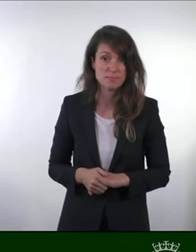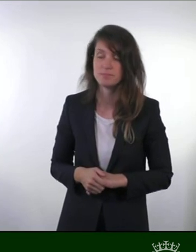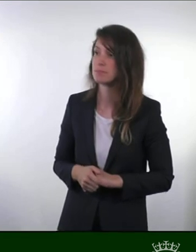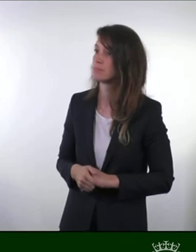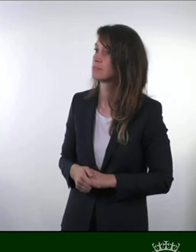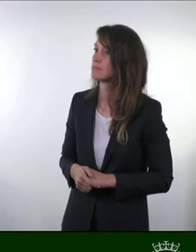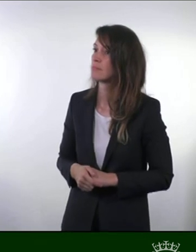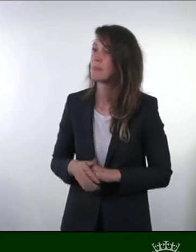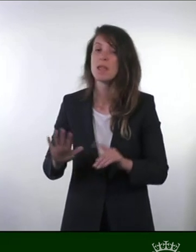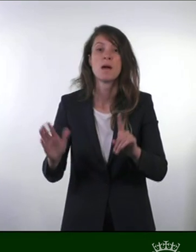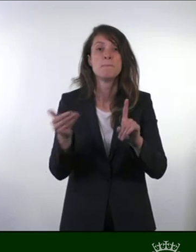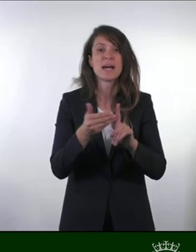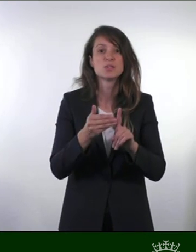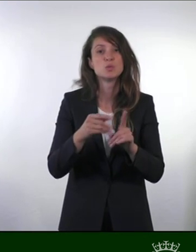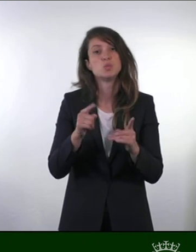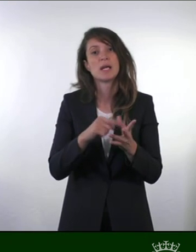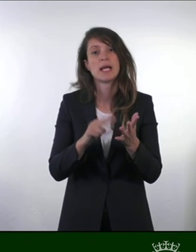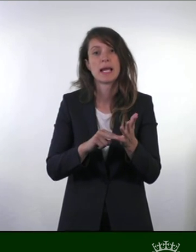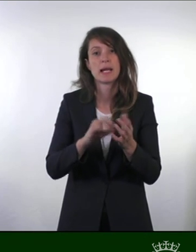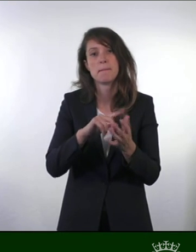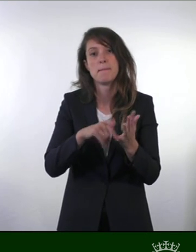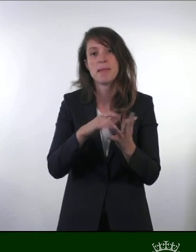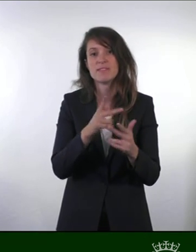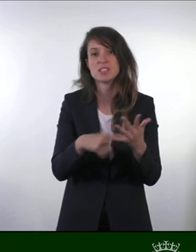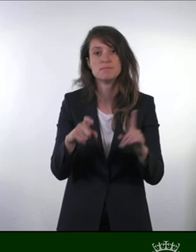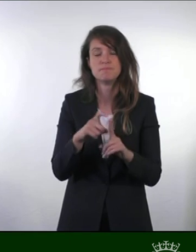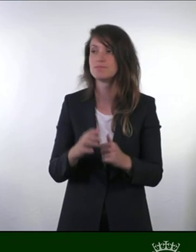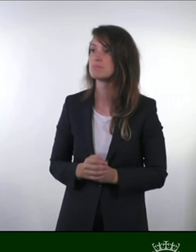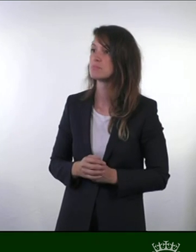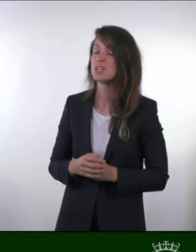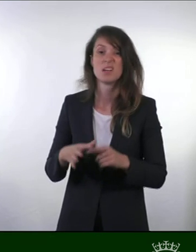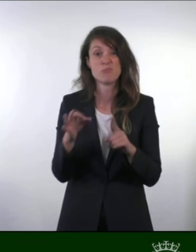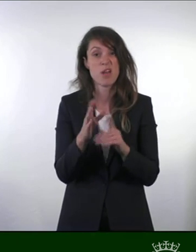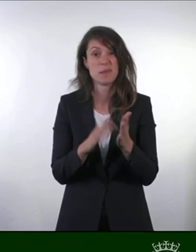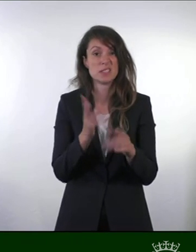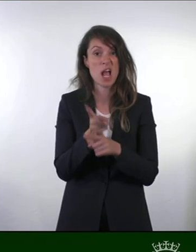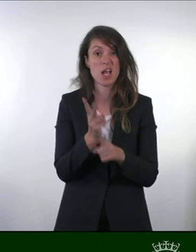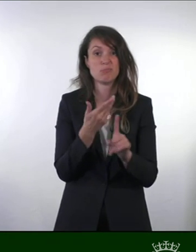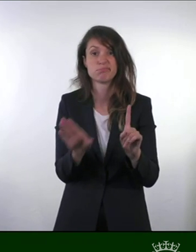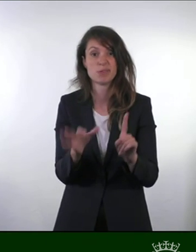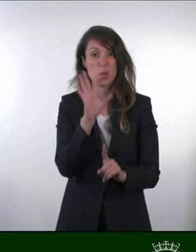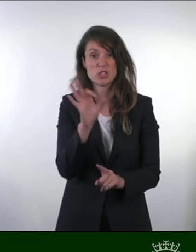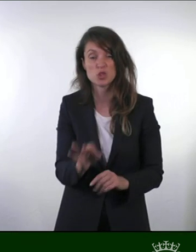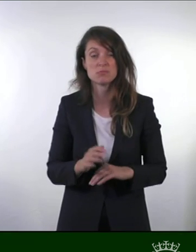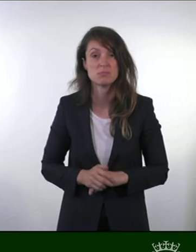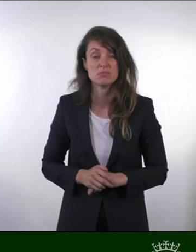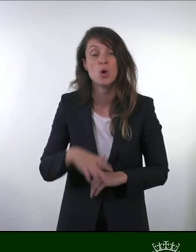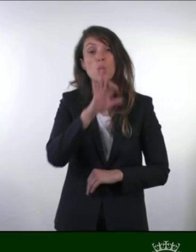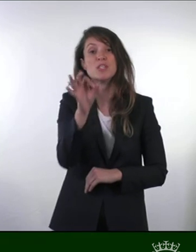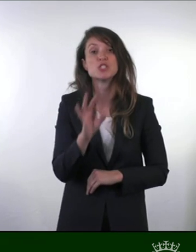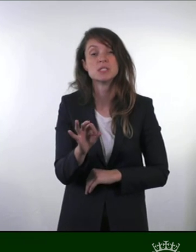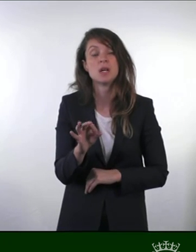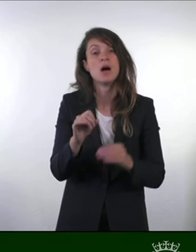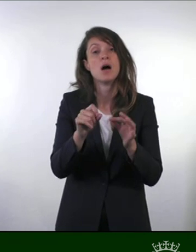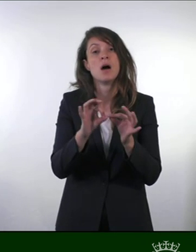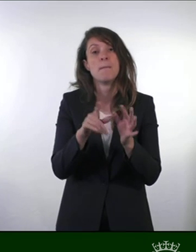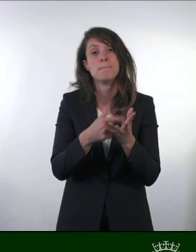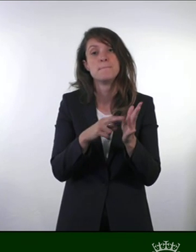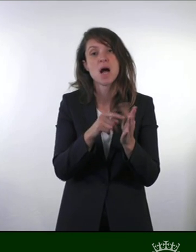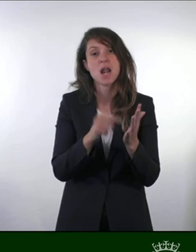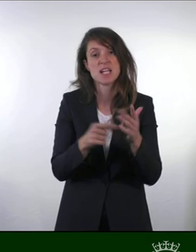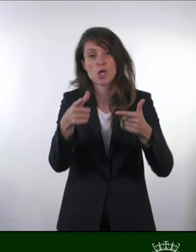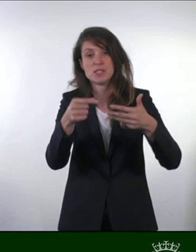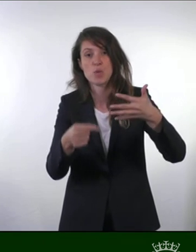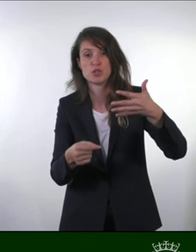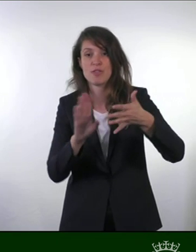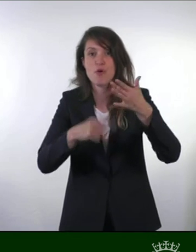The Prime Minister simply could not answer the question, because the question was about the Barnett consequentials from yesterday.